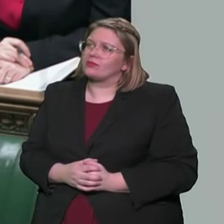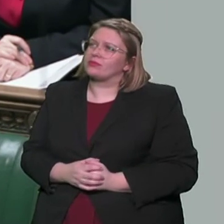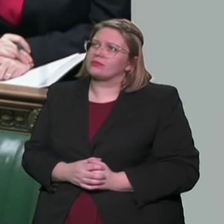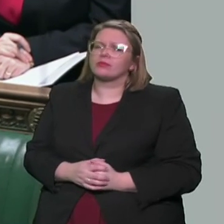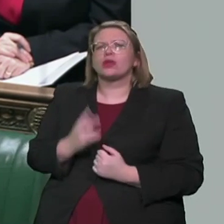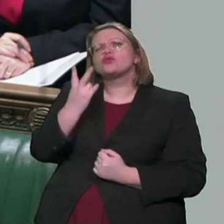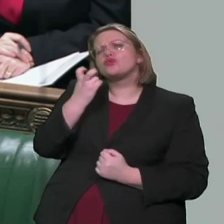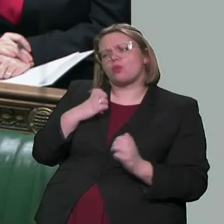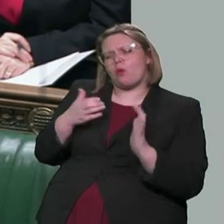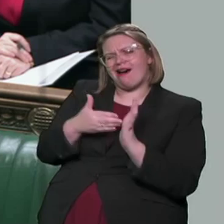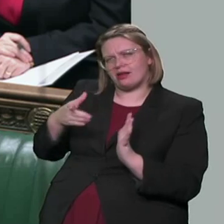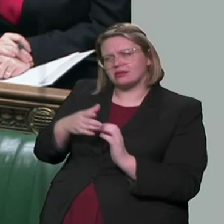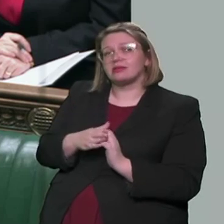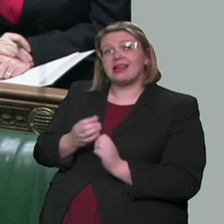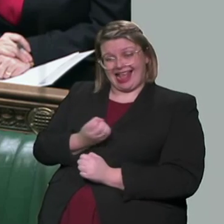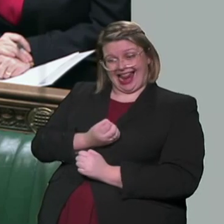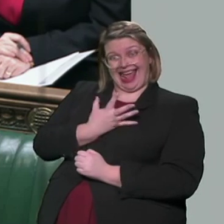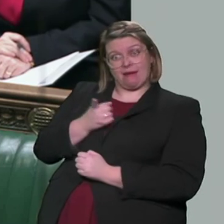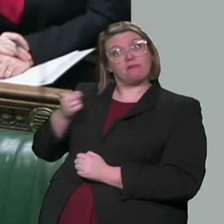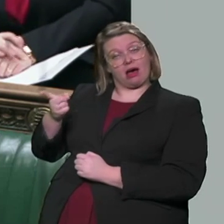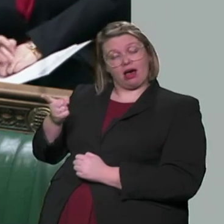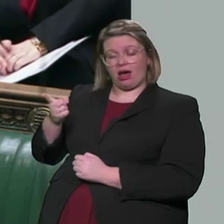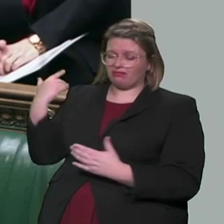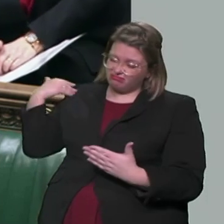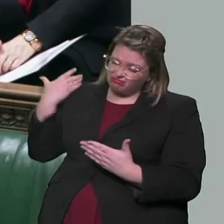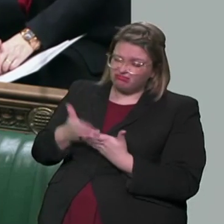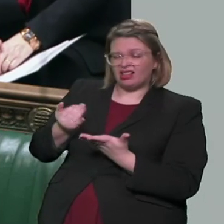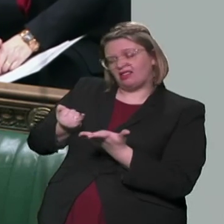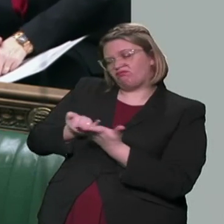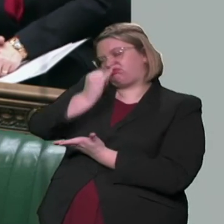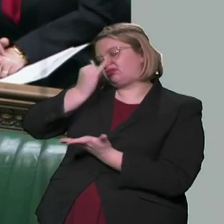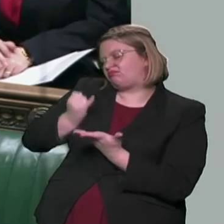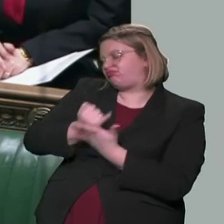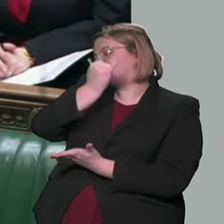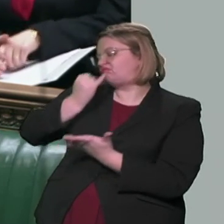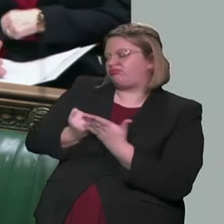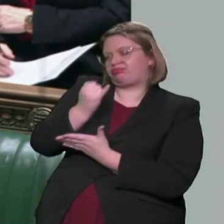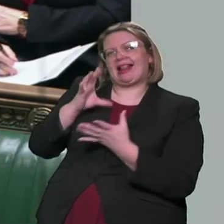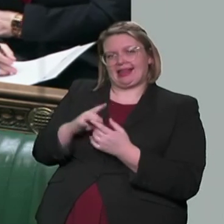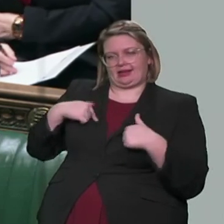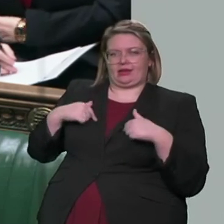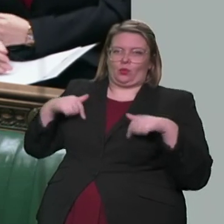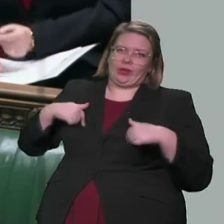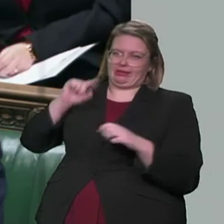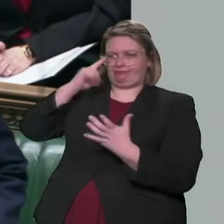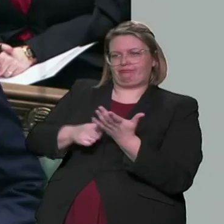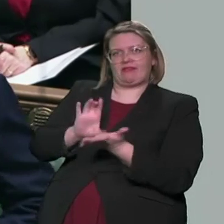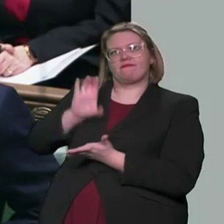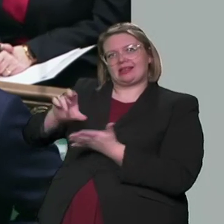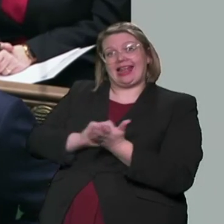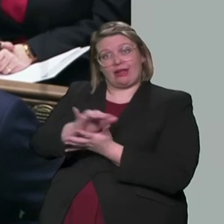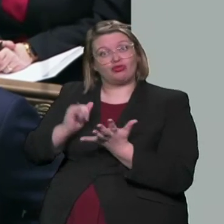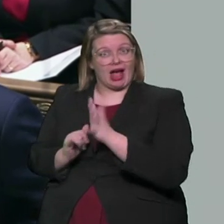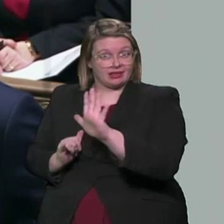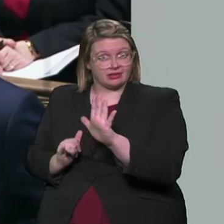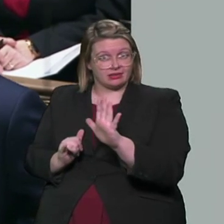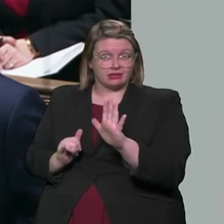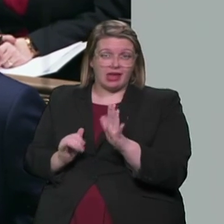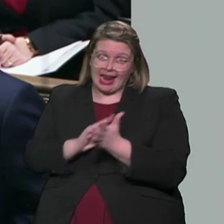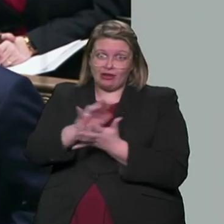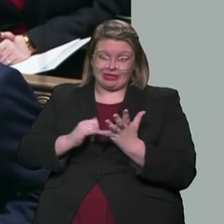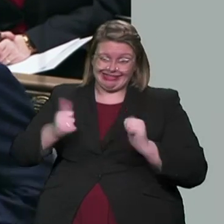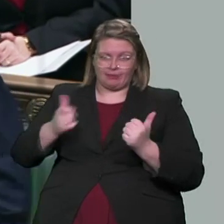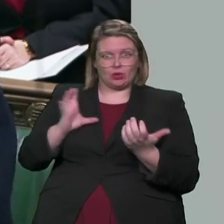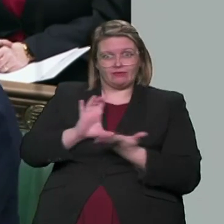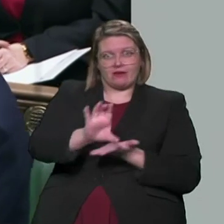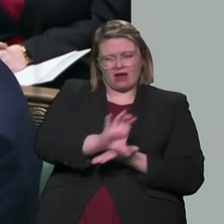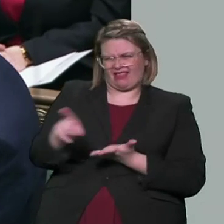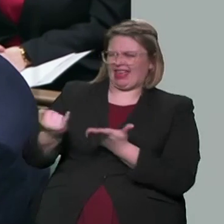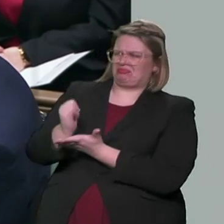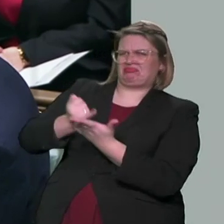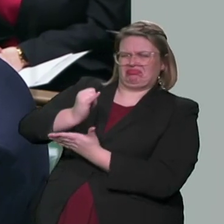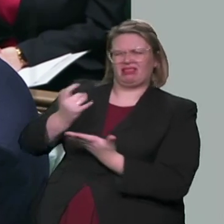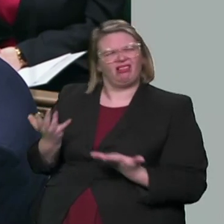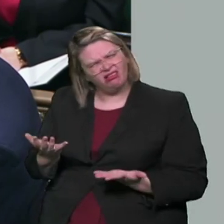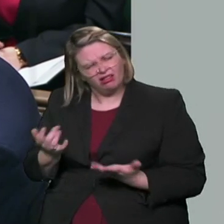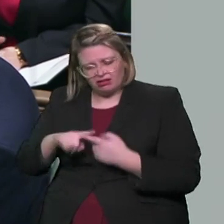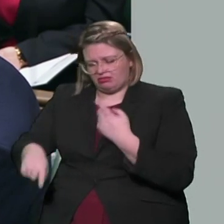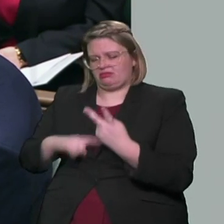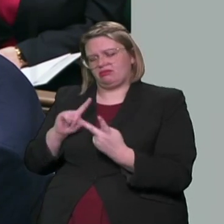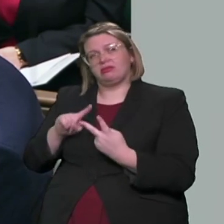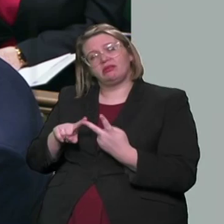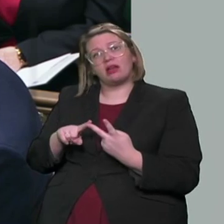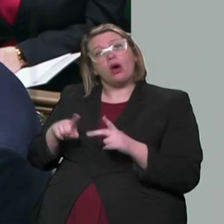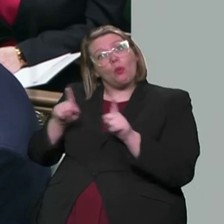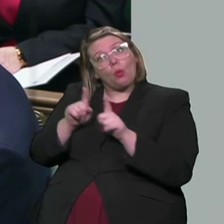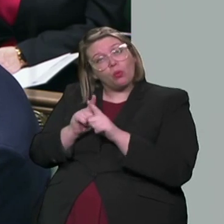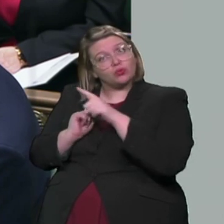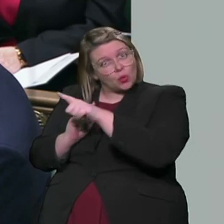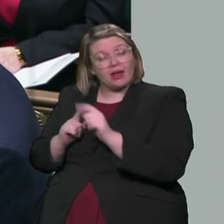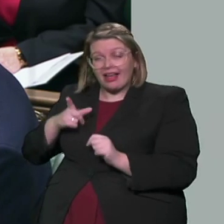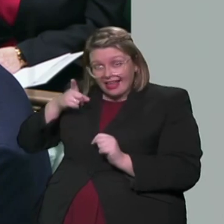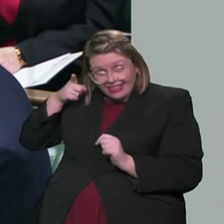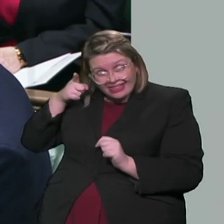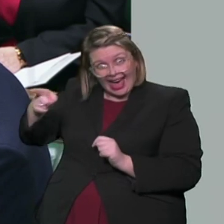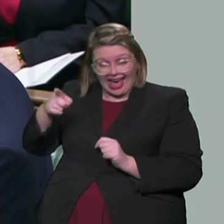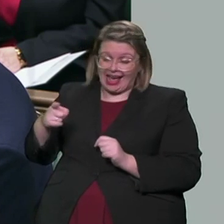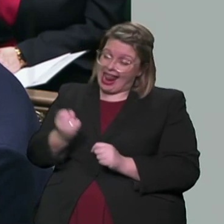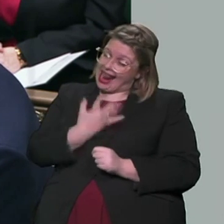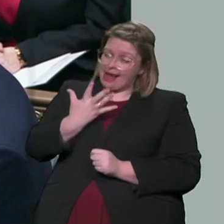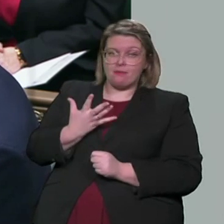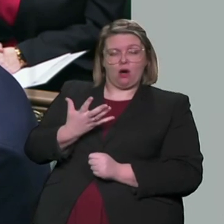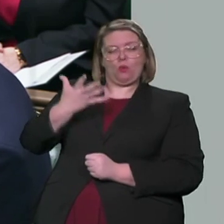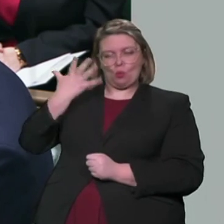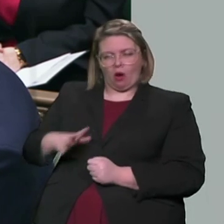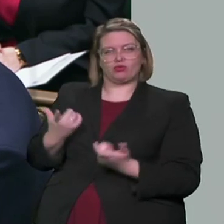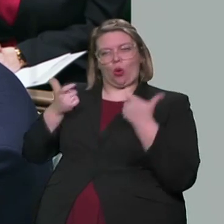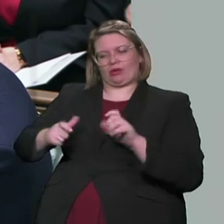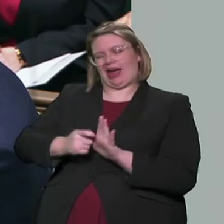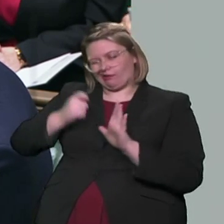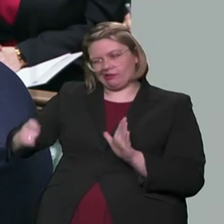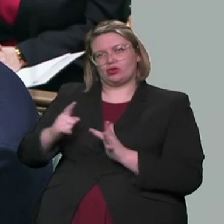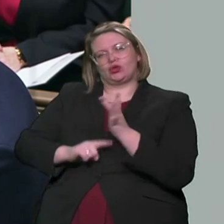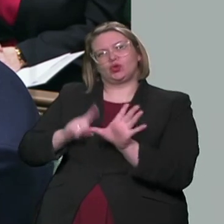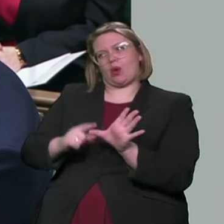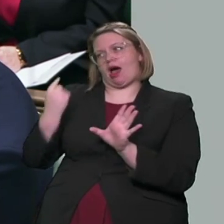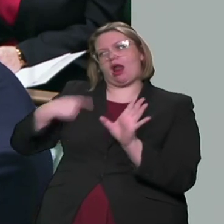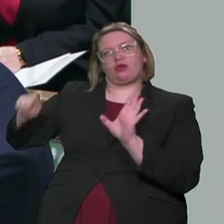Two final points. The Opposition voted continually against our funding for the NHS that has made this possible, and let us be in no doubt that they would have kept this country in lockdown from 19 July.